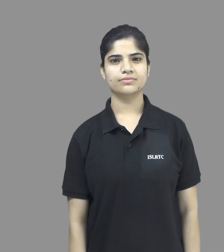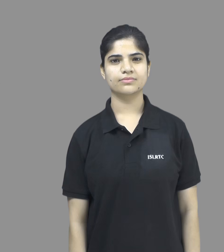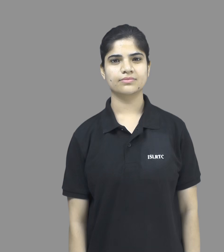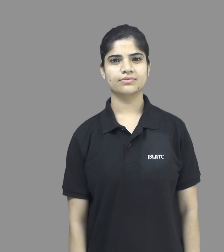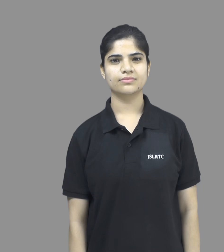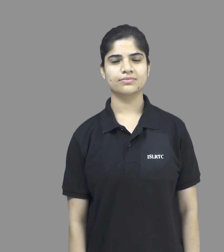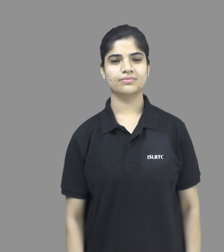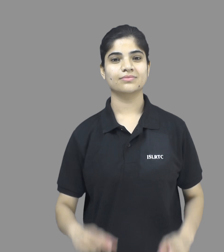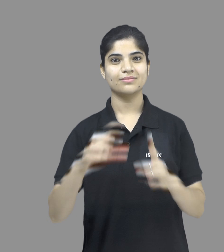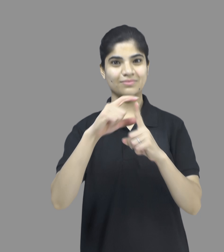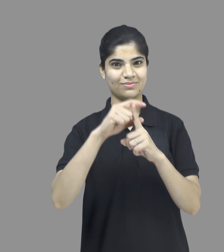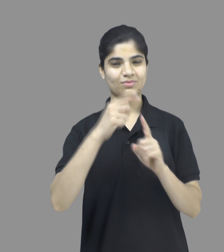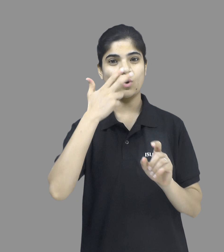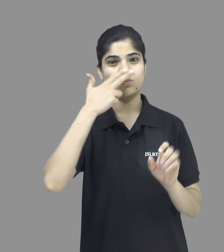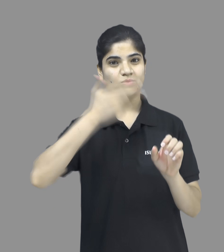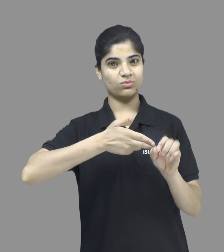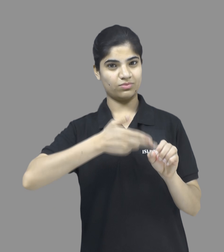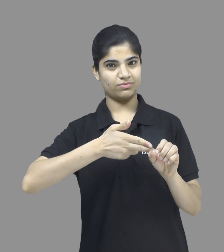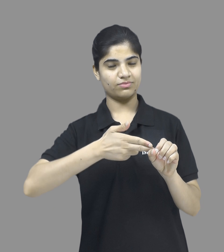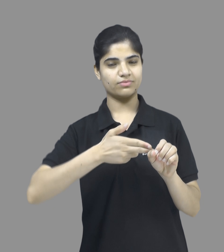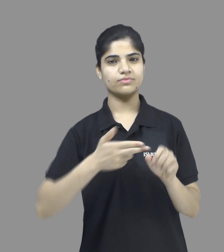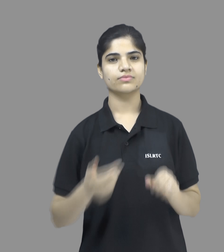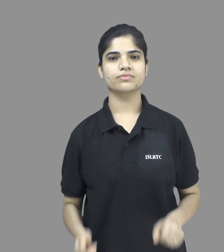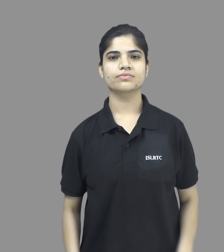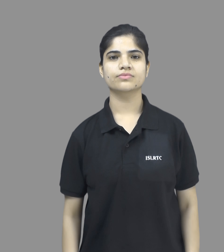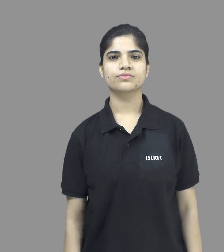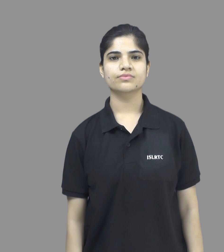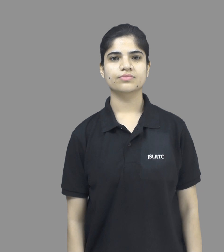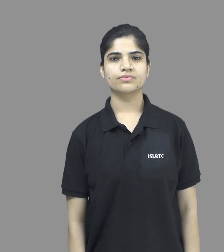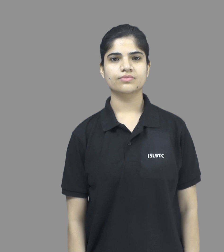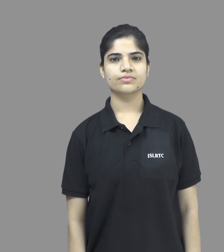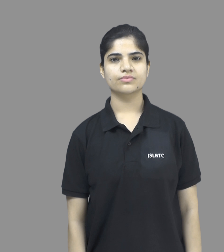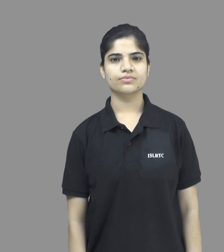Diesel